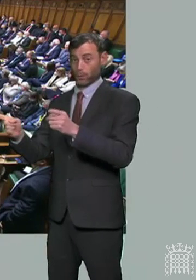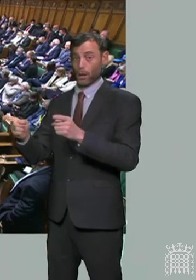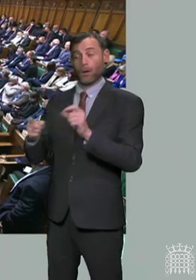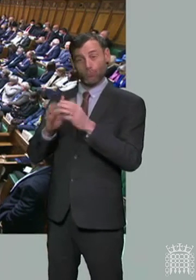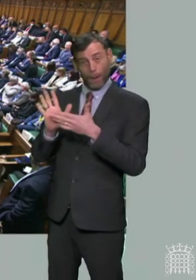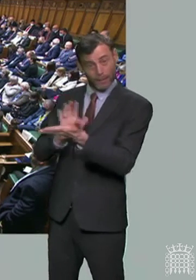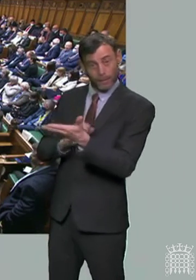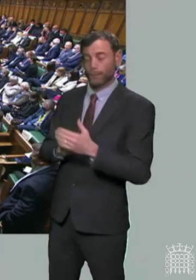Order.